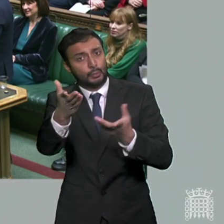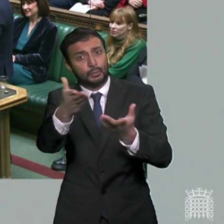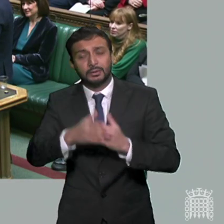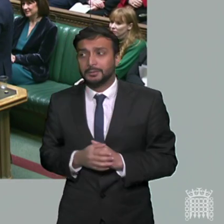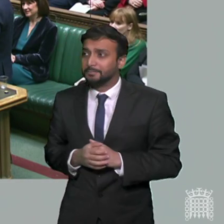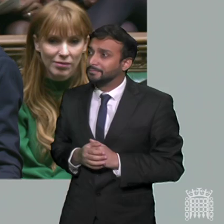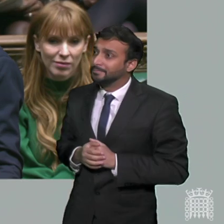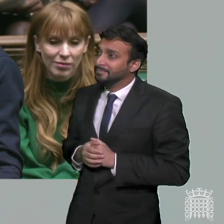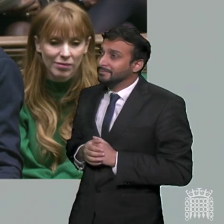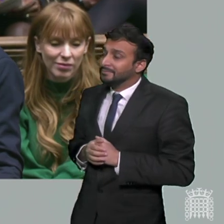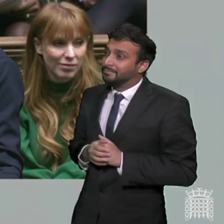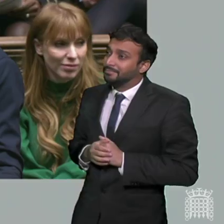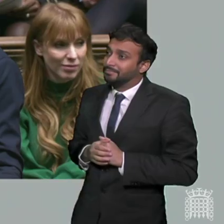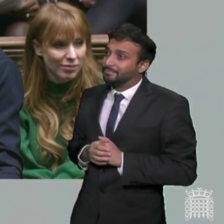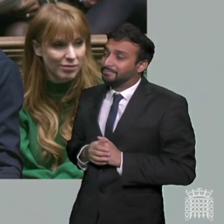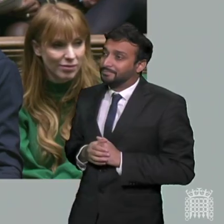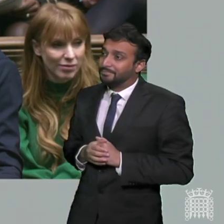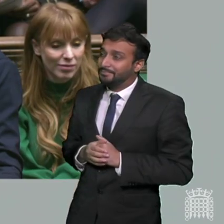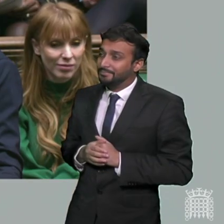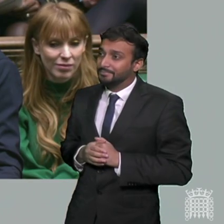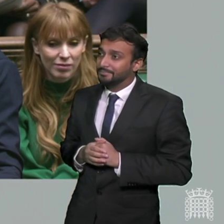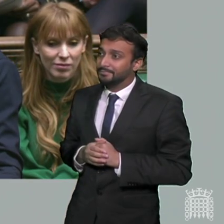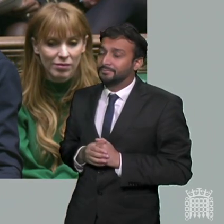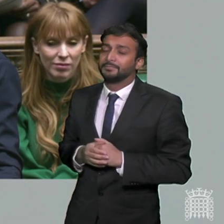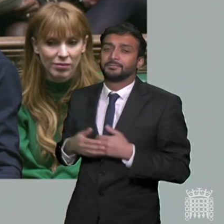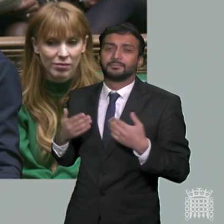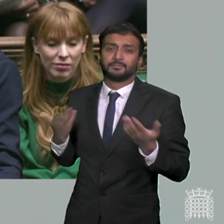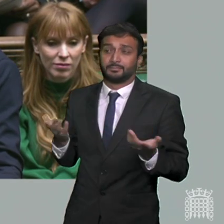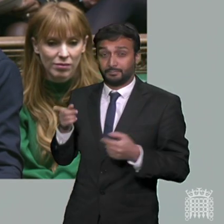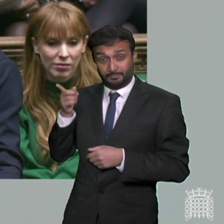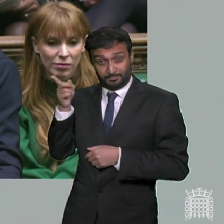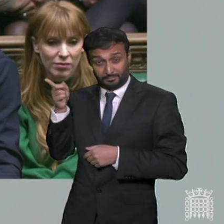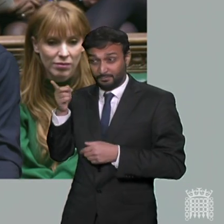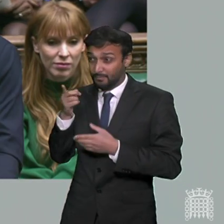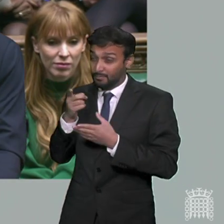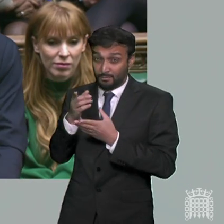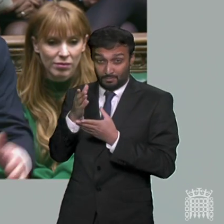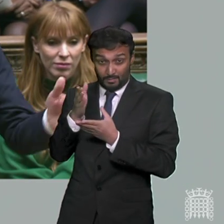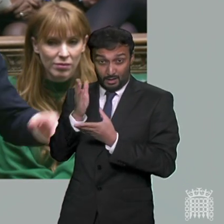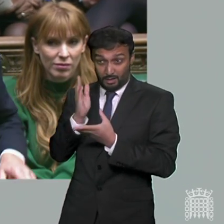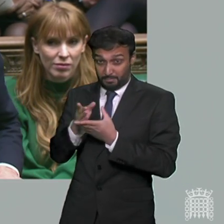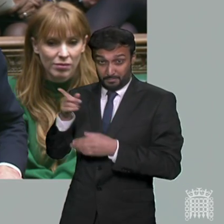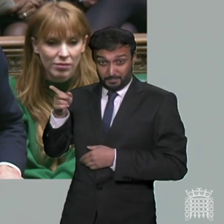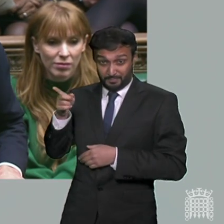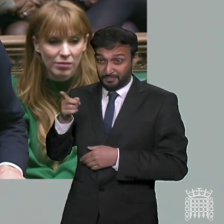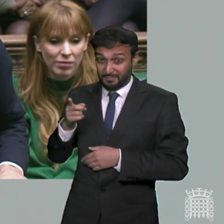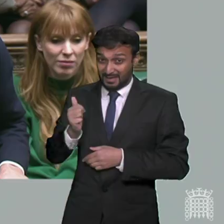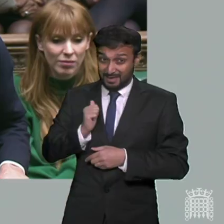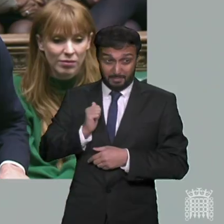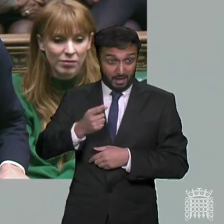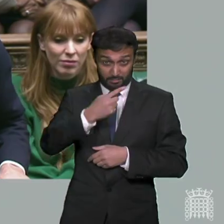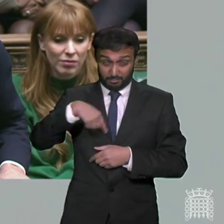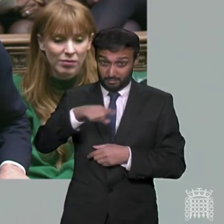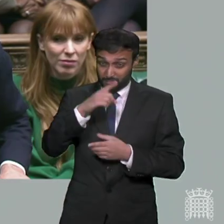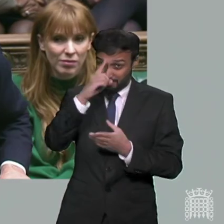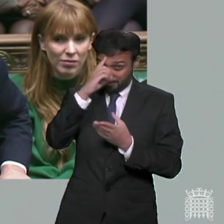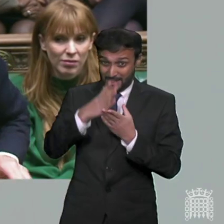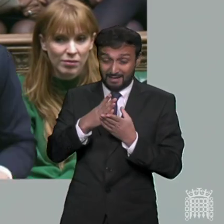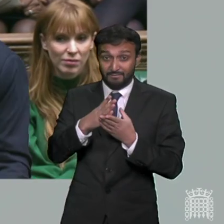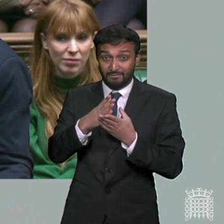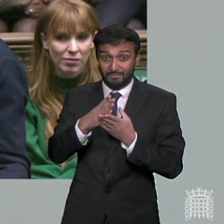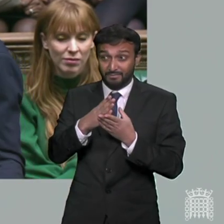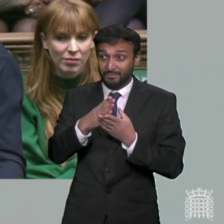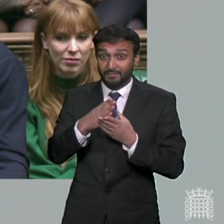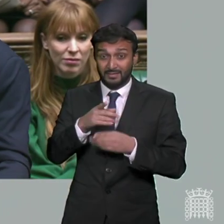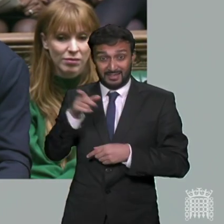Does the Prime Minister really expect us to believe that the right honourable Member for Chipping Barnet and the honourable Member for Isle of Wight are cheering him on because he is going to build more homes?